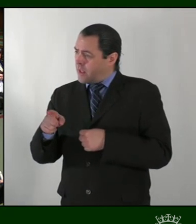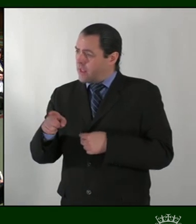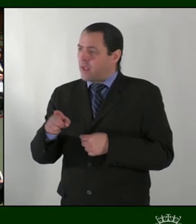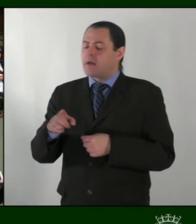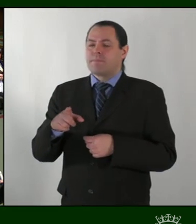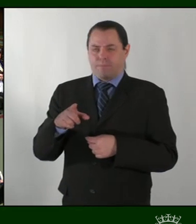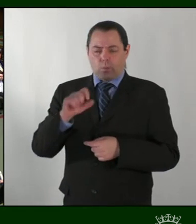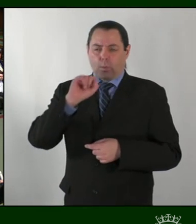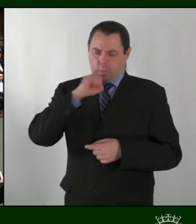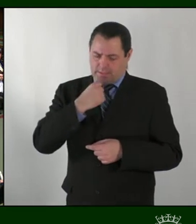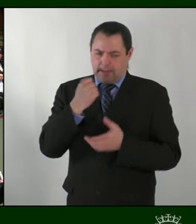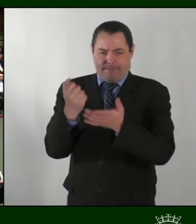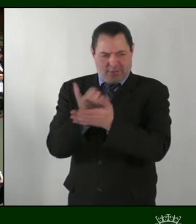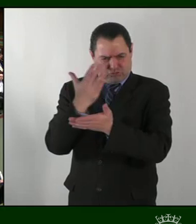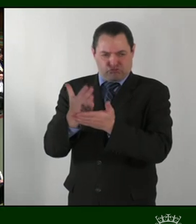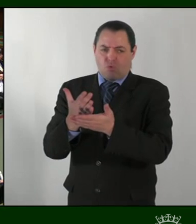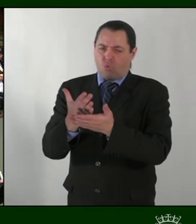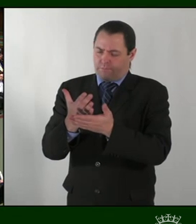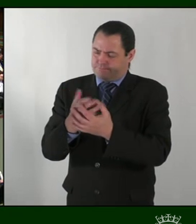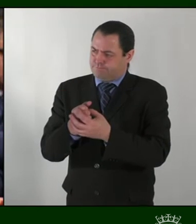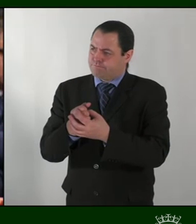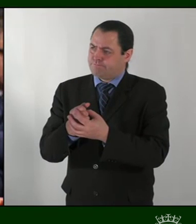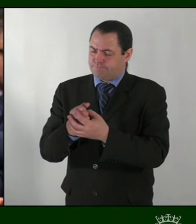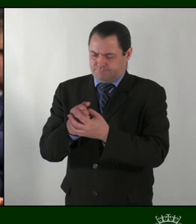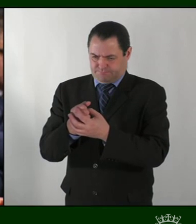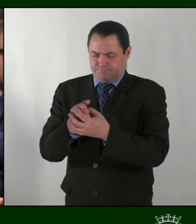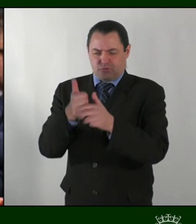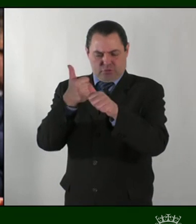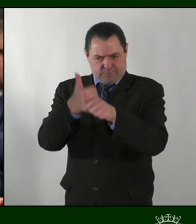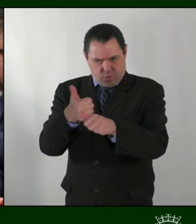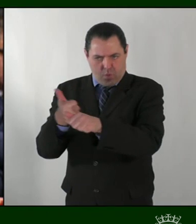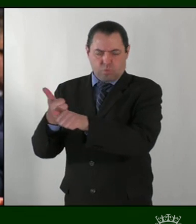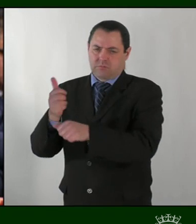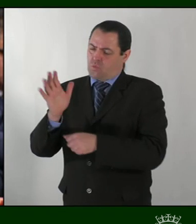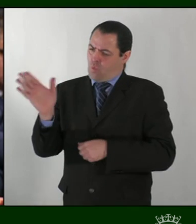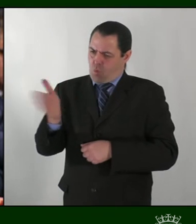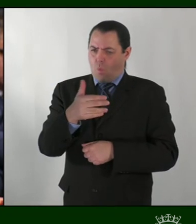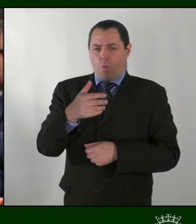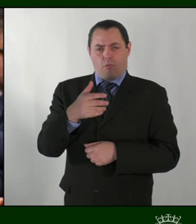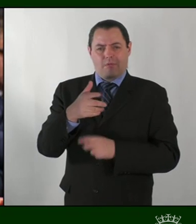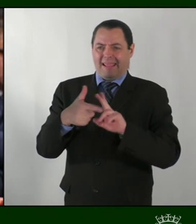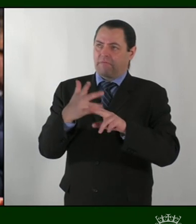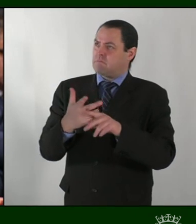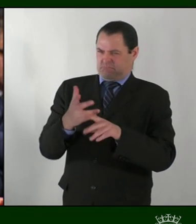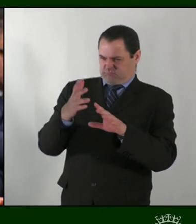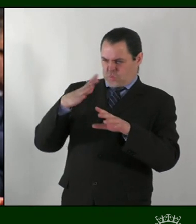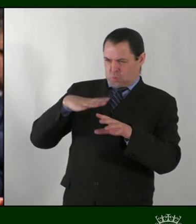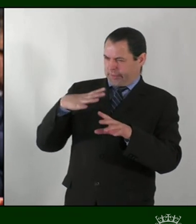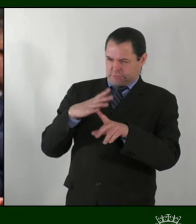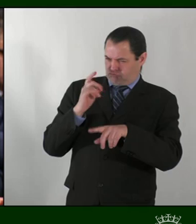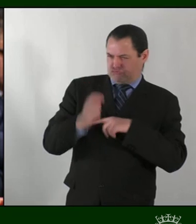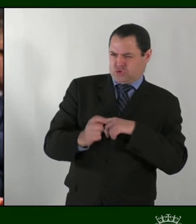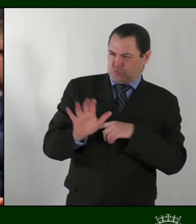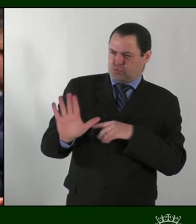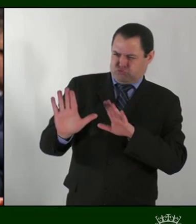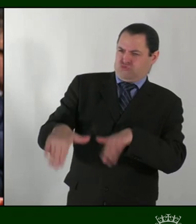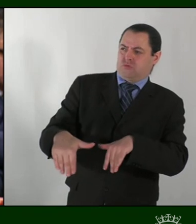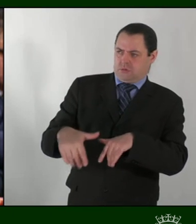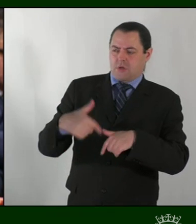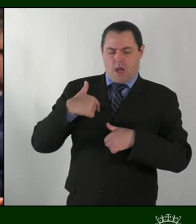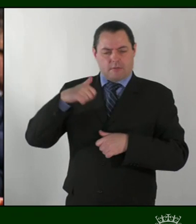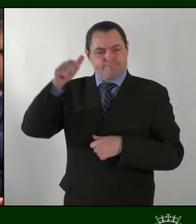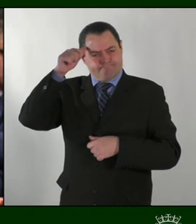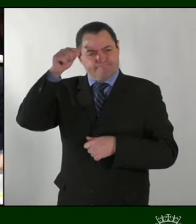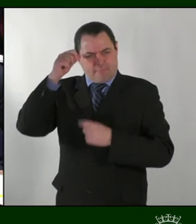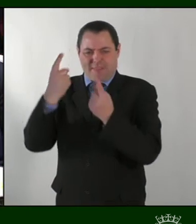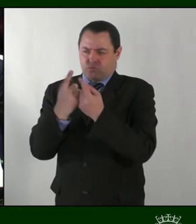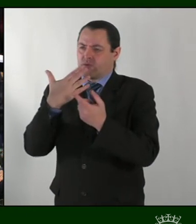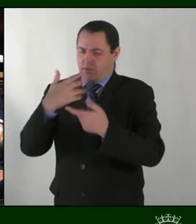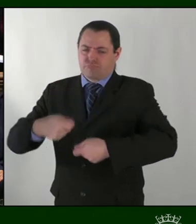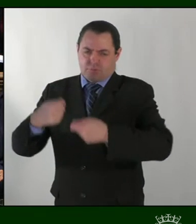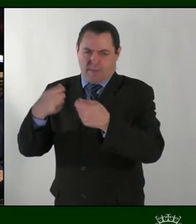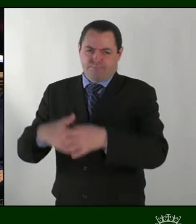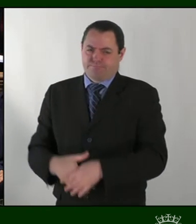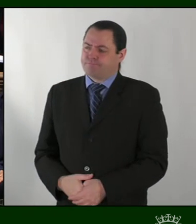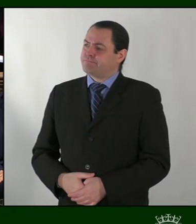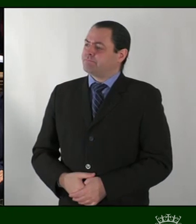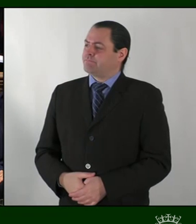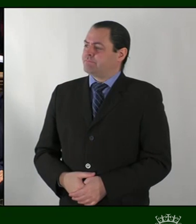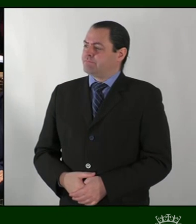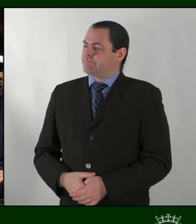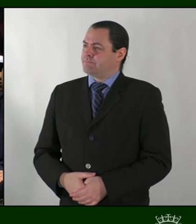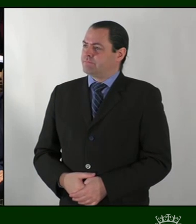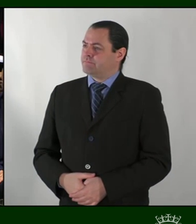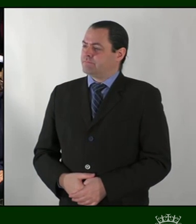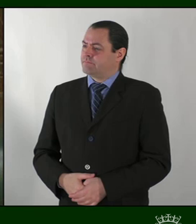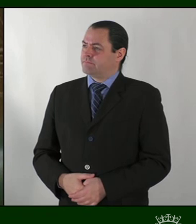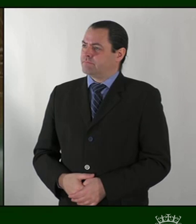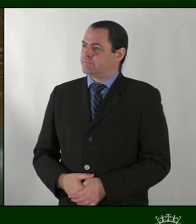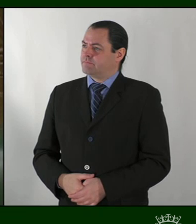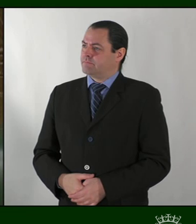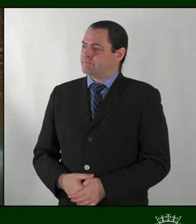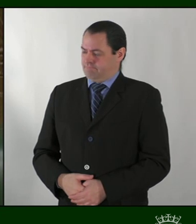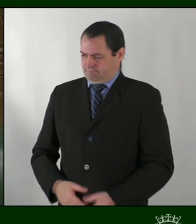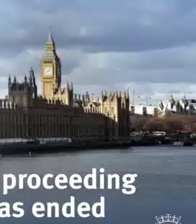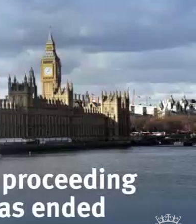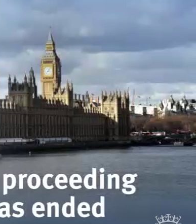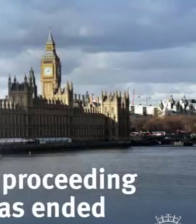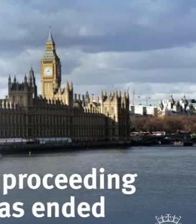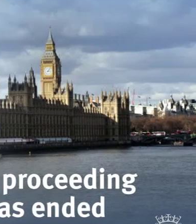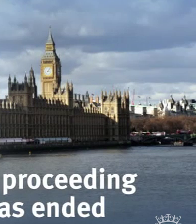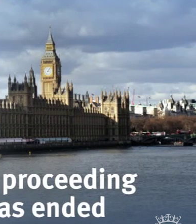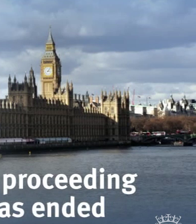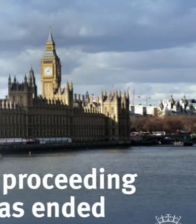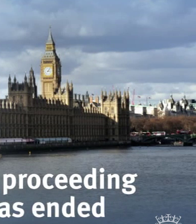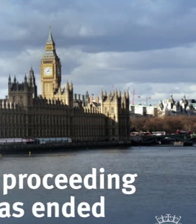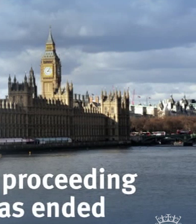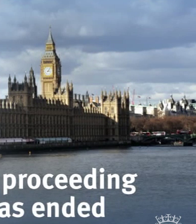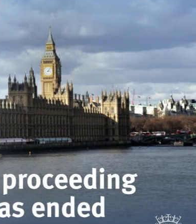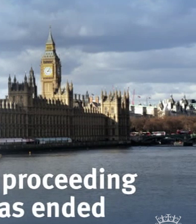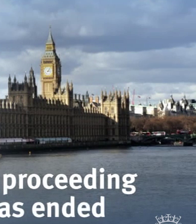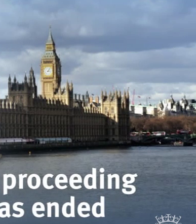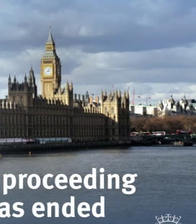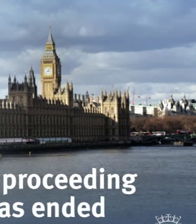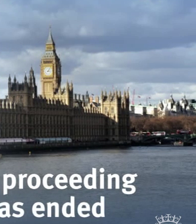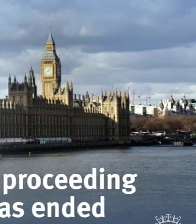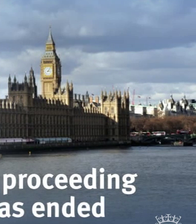We will make sure that we give support for all those who face unnecessary prosecution, and I am well aware of the issue that the honourable Gentleman raises.